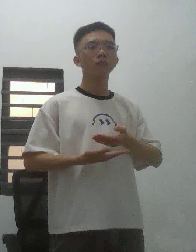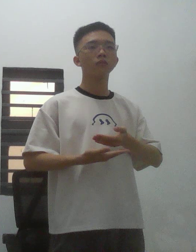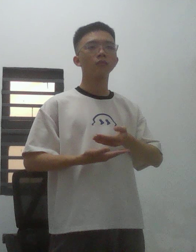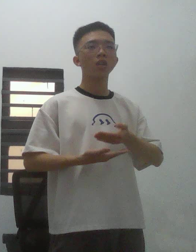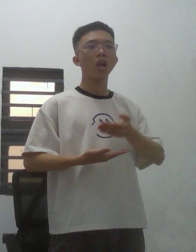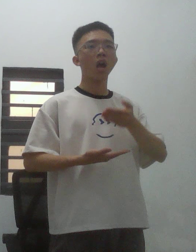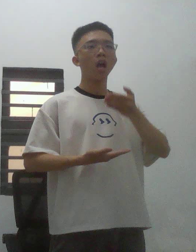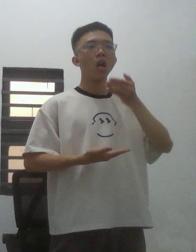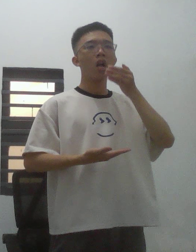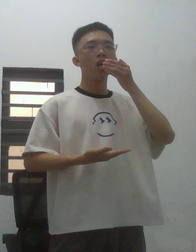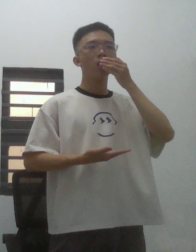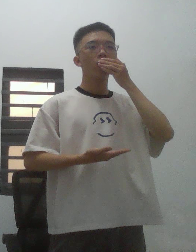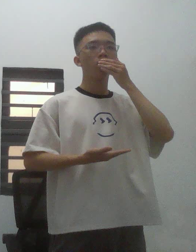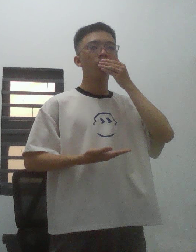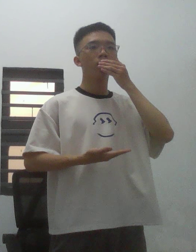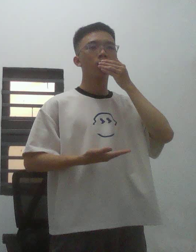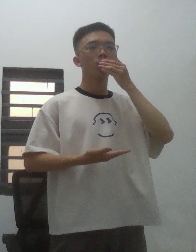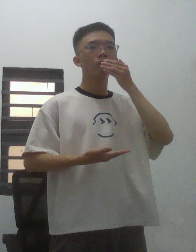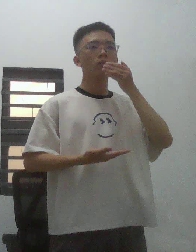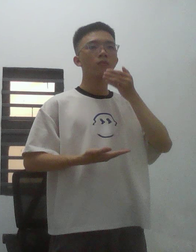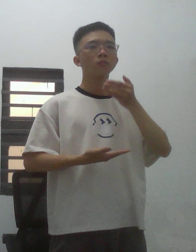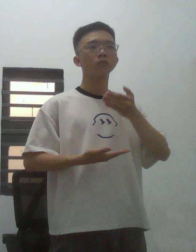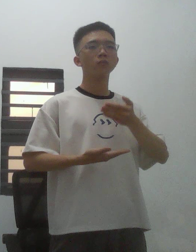sup